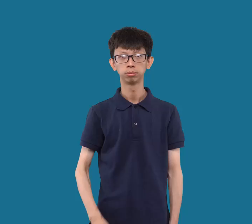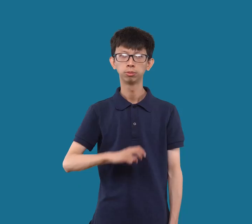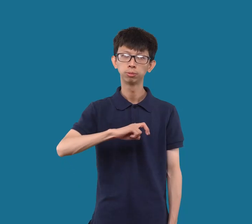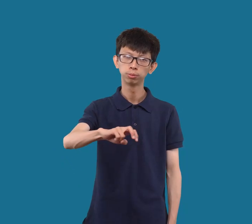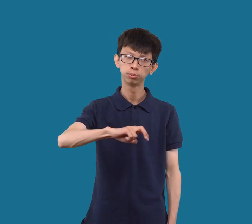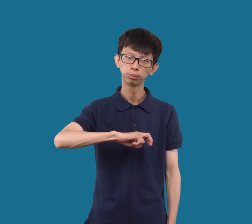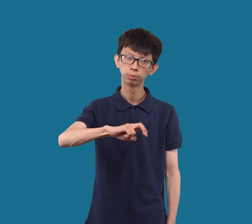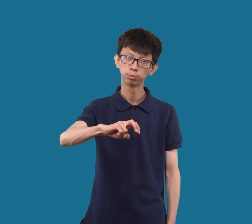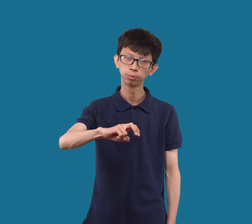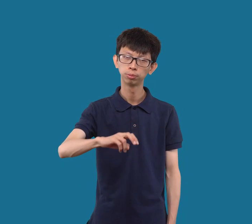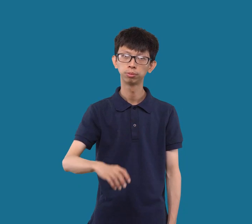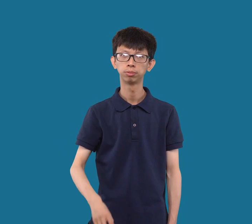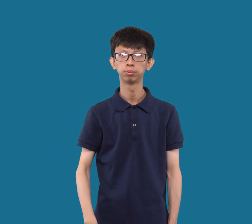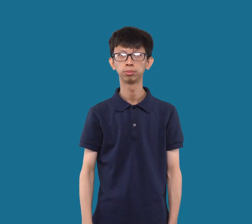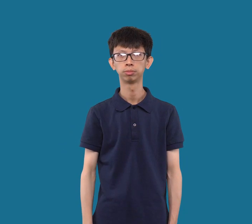di chuyển